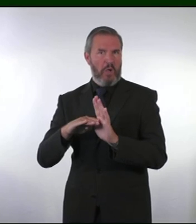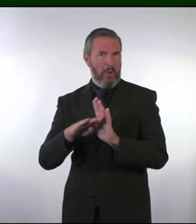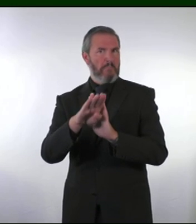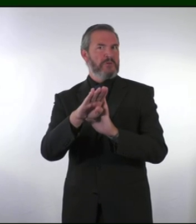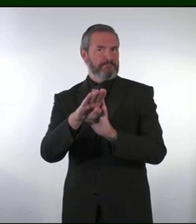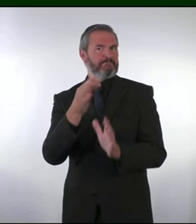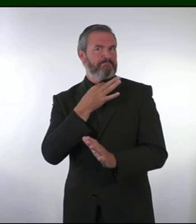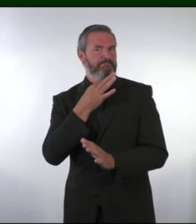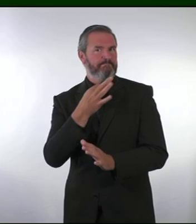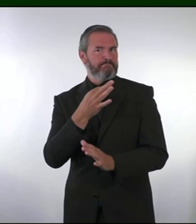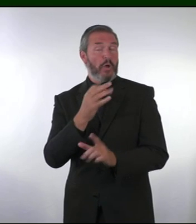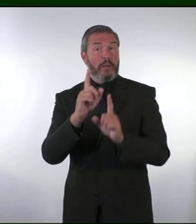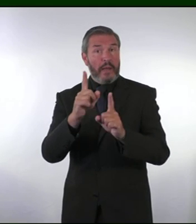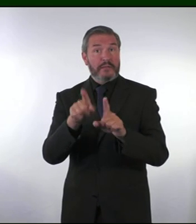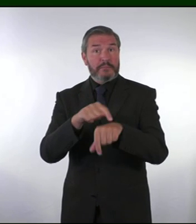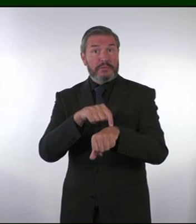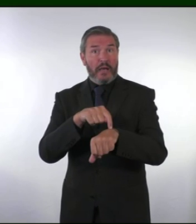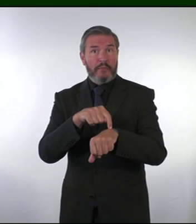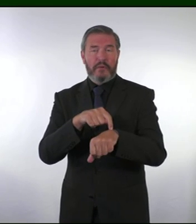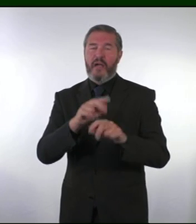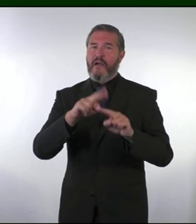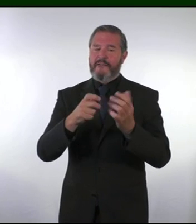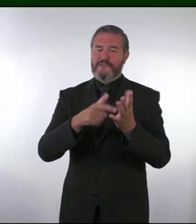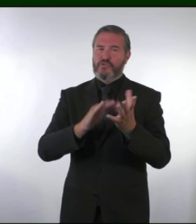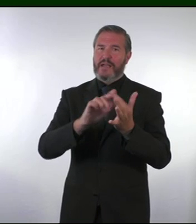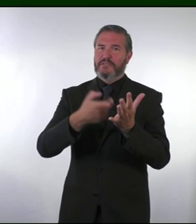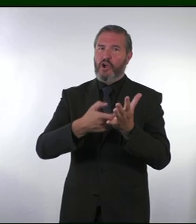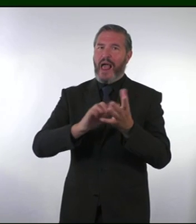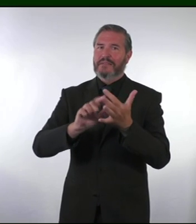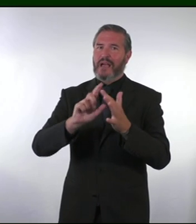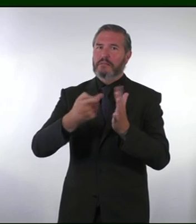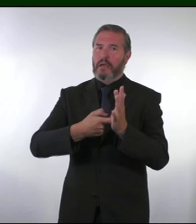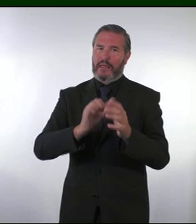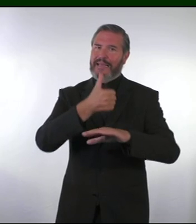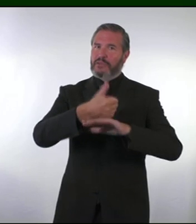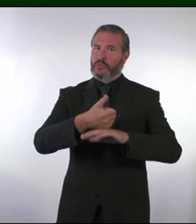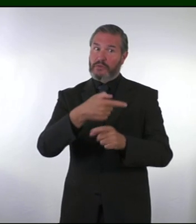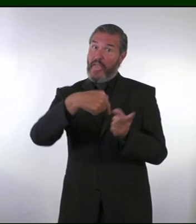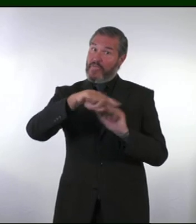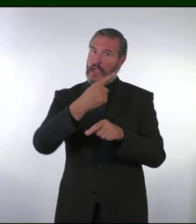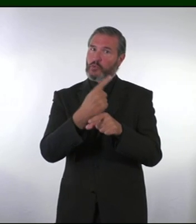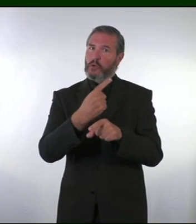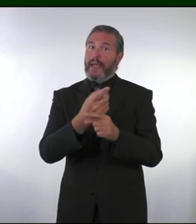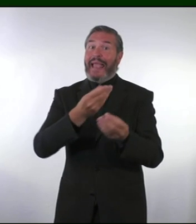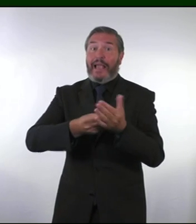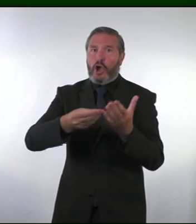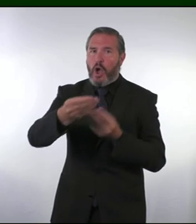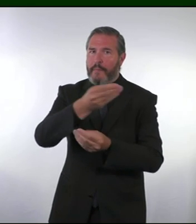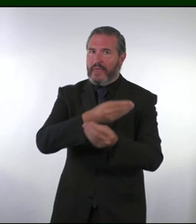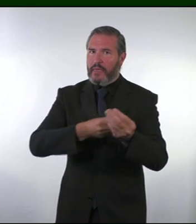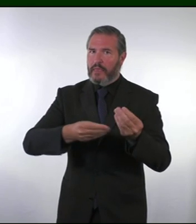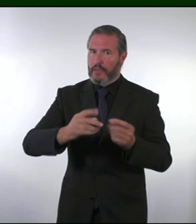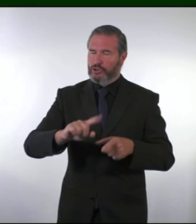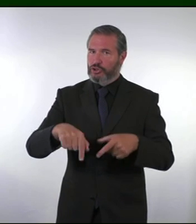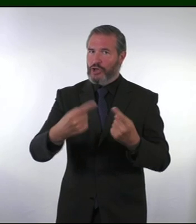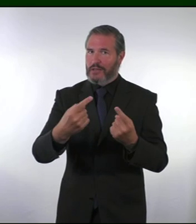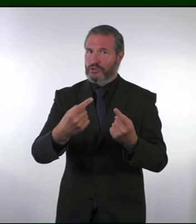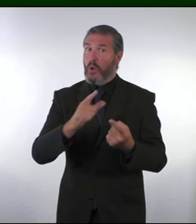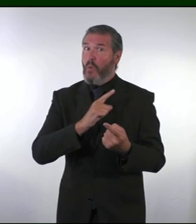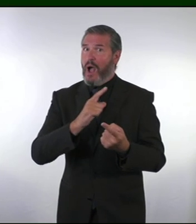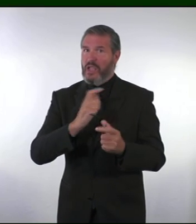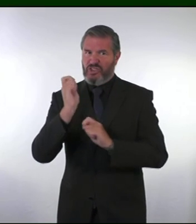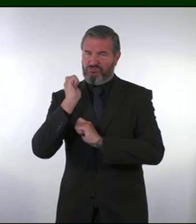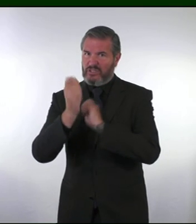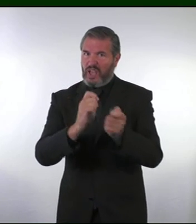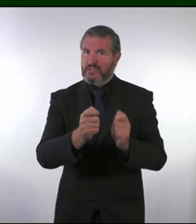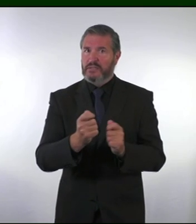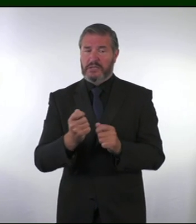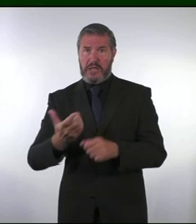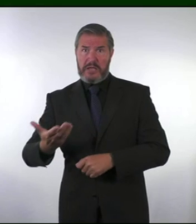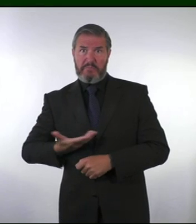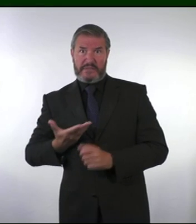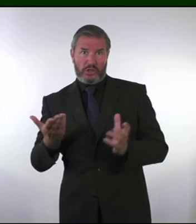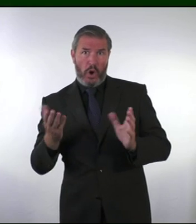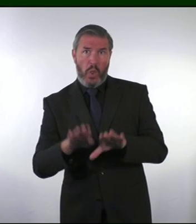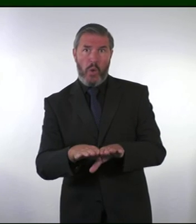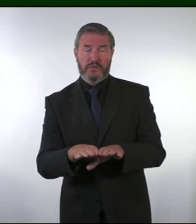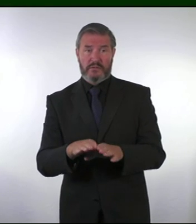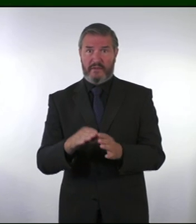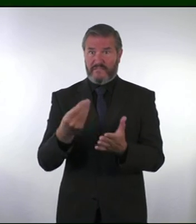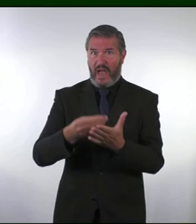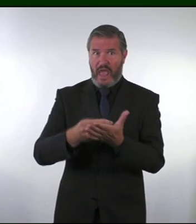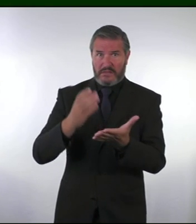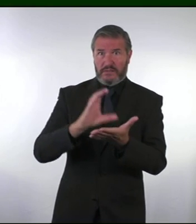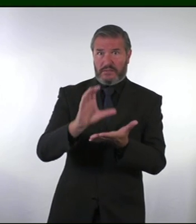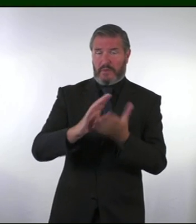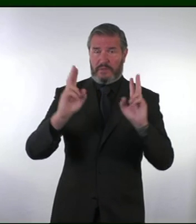At the same time, experts at the Fraser of Allander Institute outlined the scale of the economic challenges ahead, with a raft of redundancies and business closures if financial support is withdrawn.